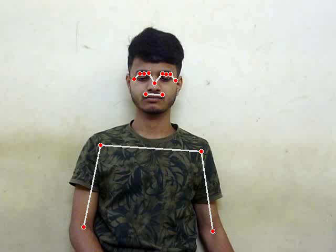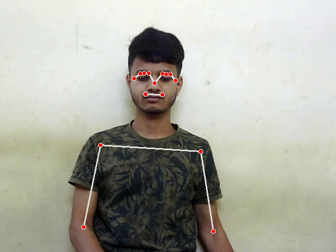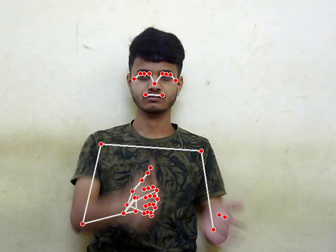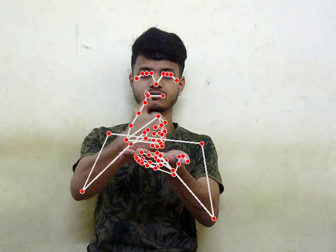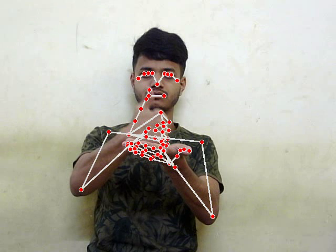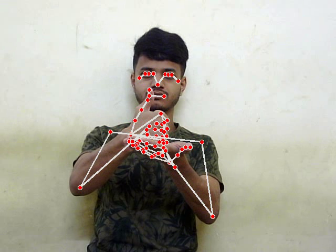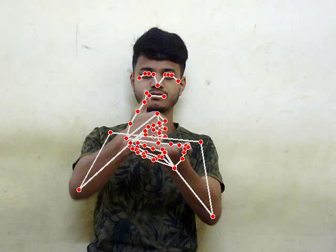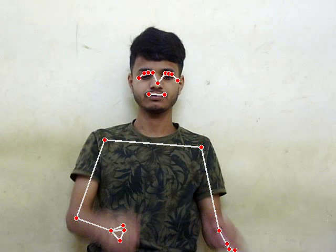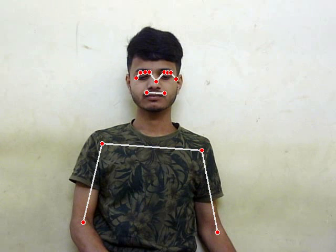help